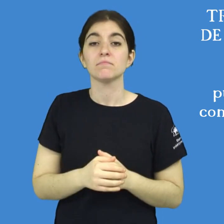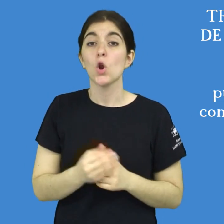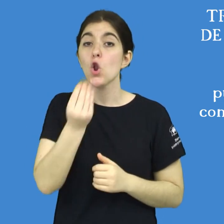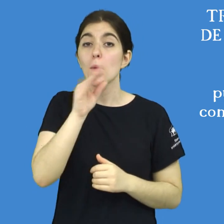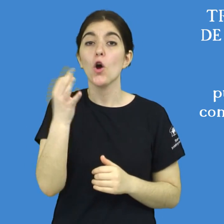comer